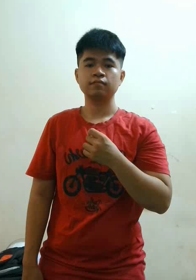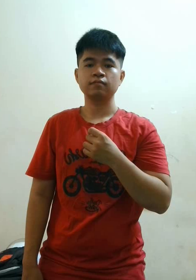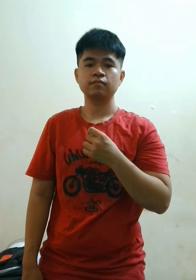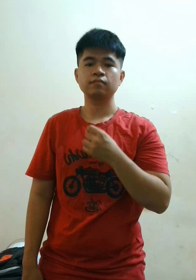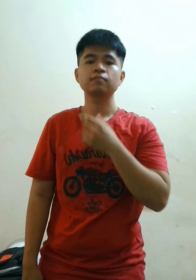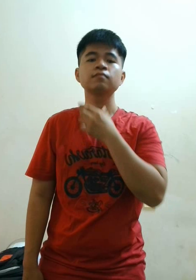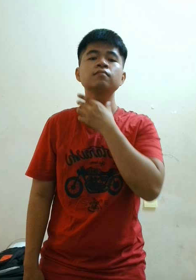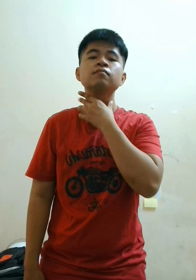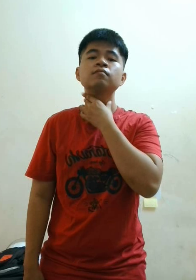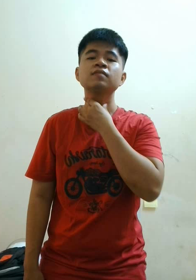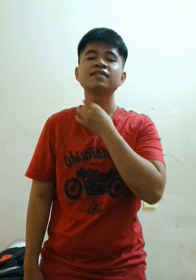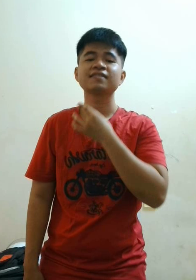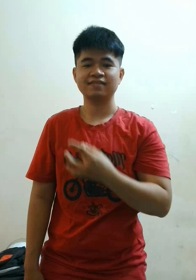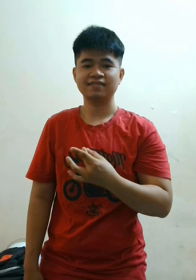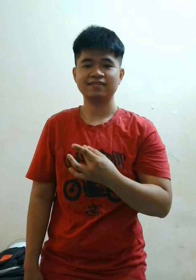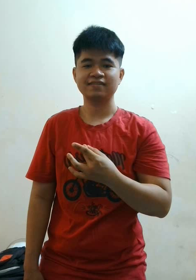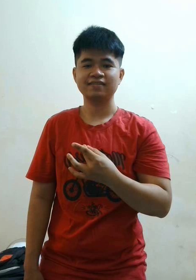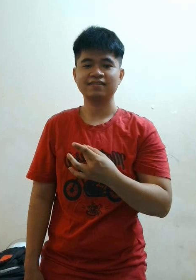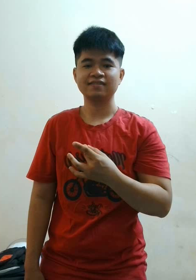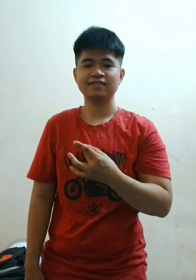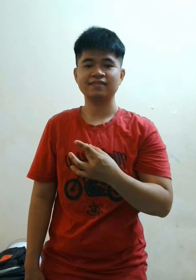thich